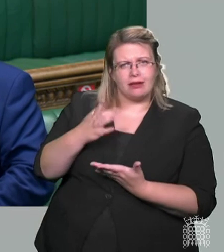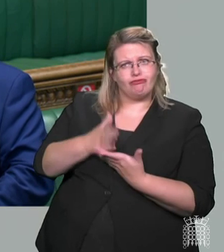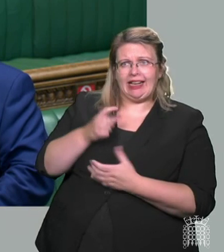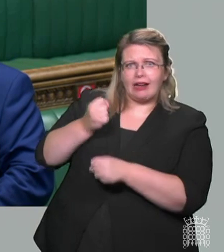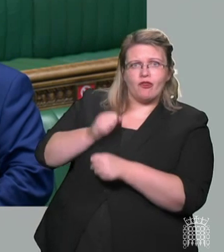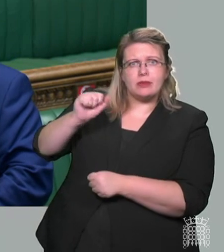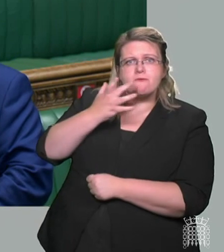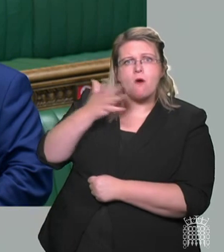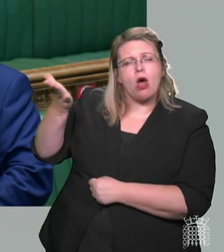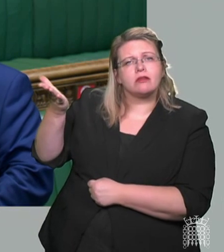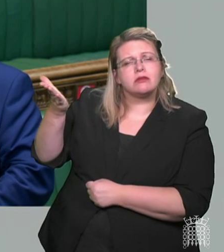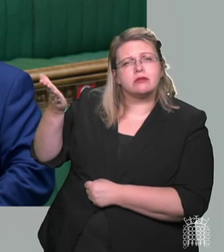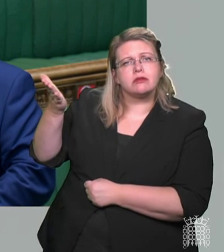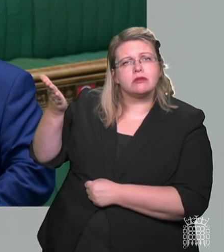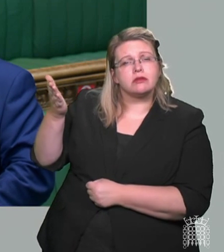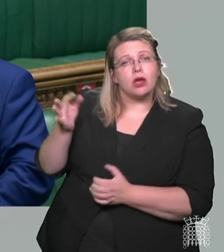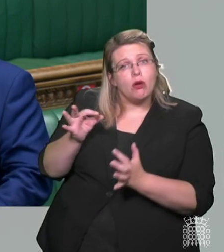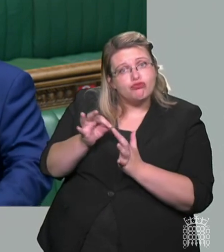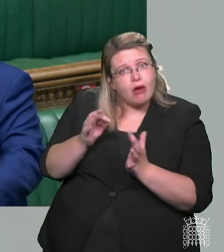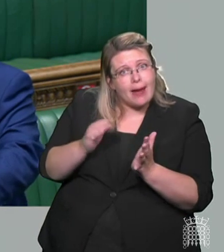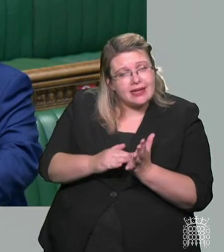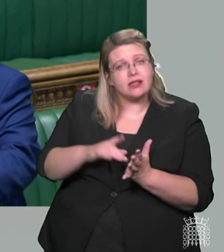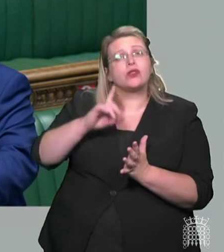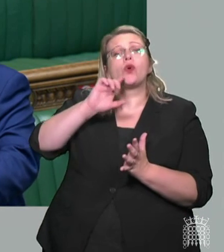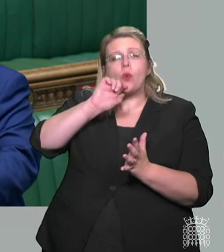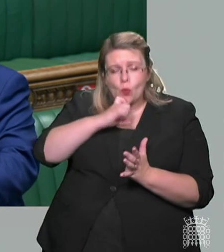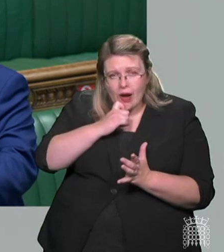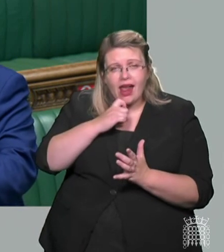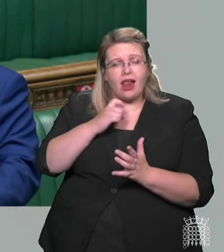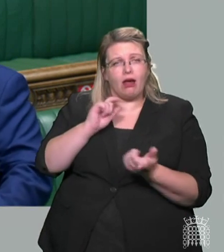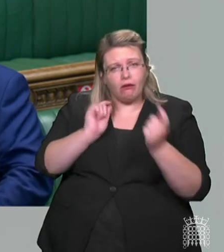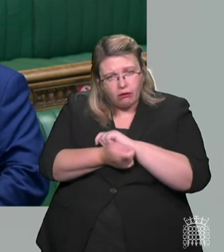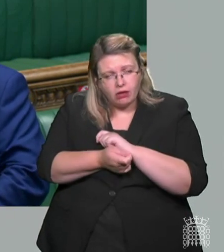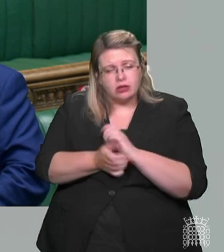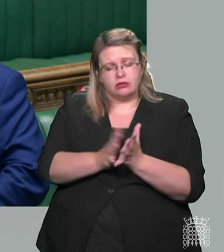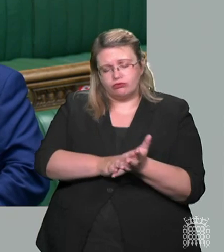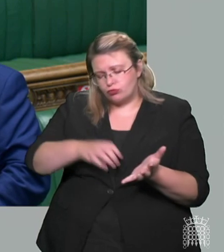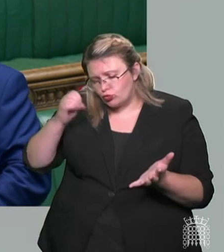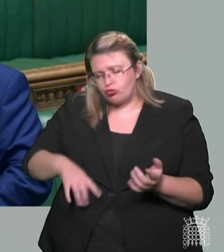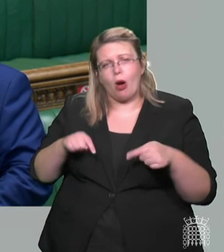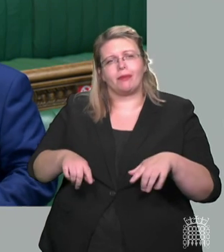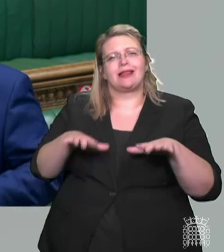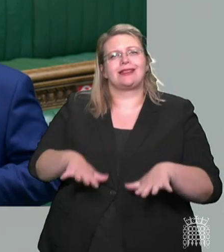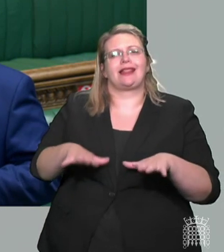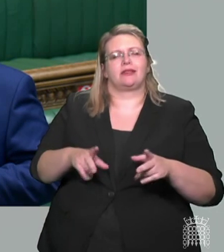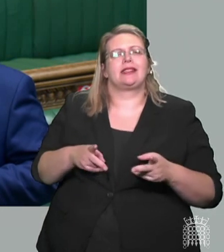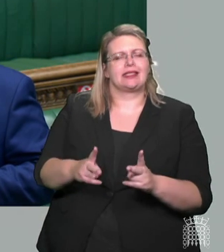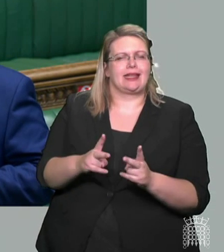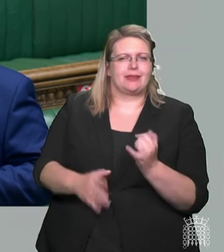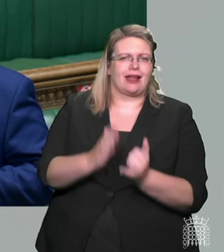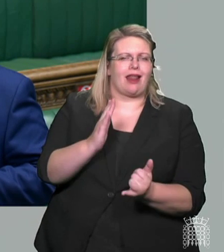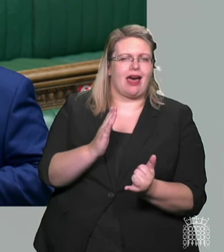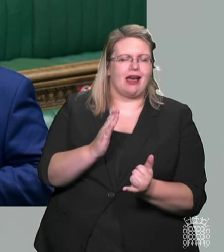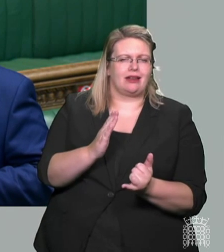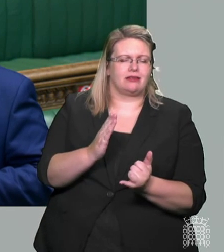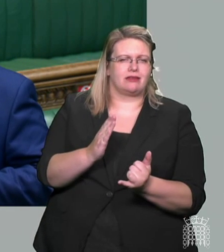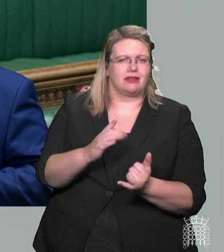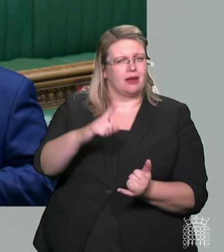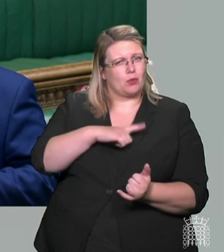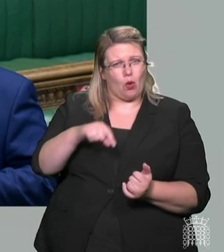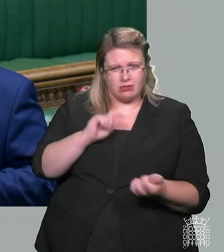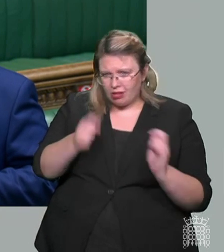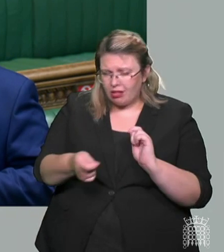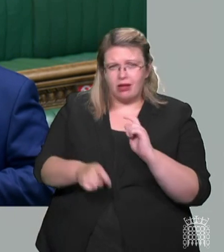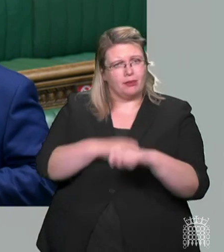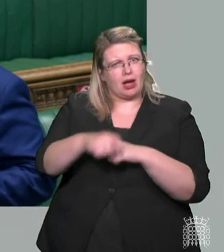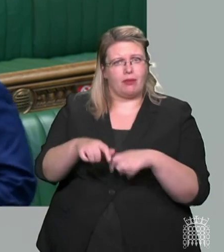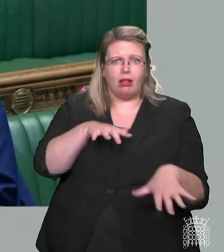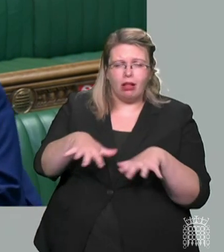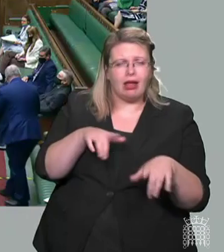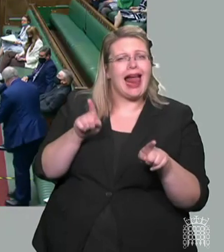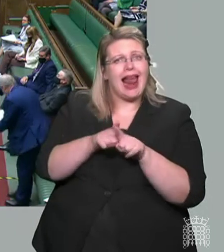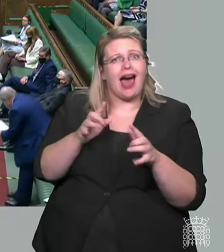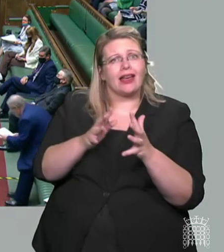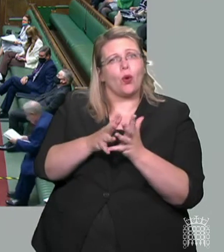Will the Prime Minister honour his word, give certainty, and scrap the disastrous settled status deadline before we face another Tory Windrush?